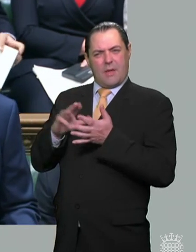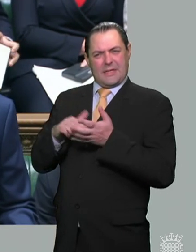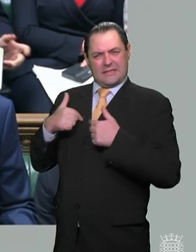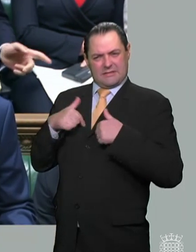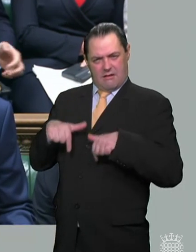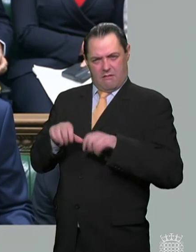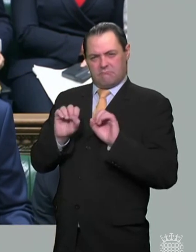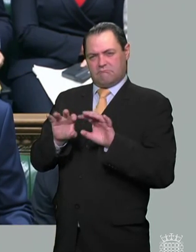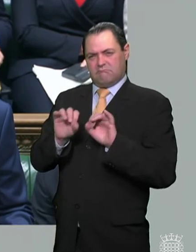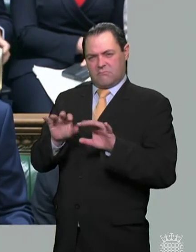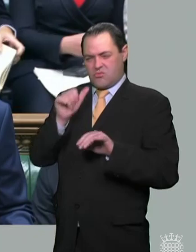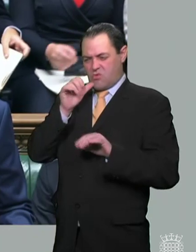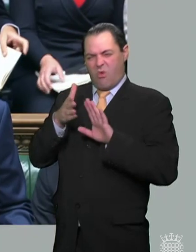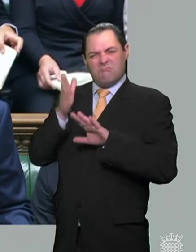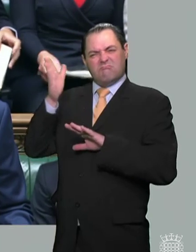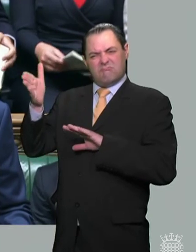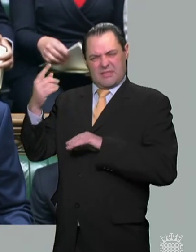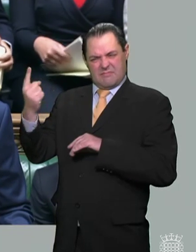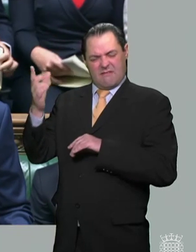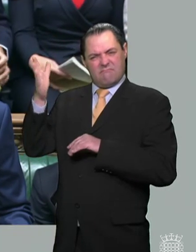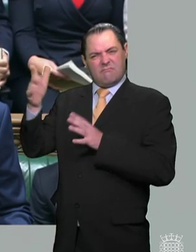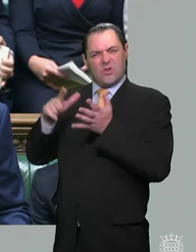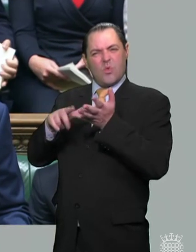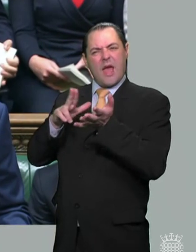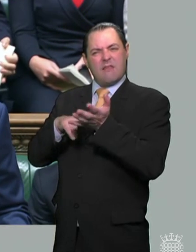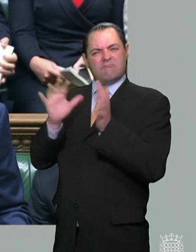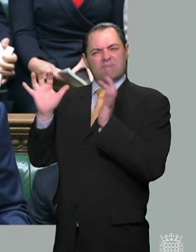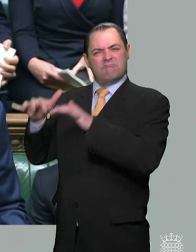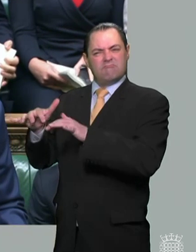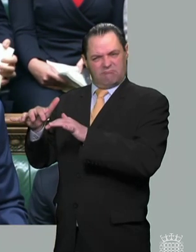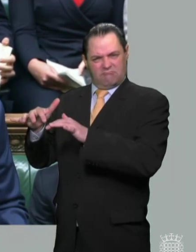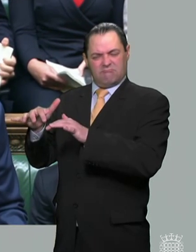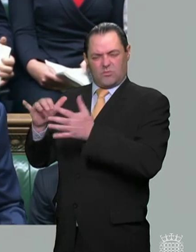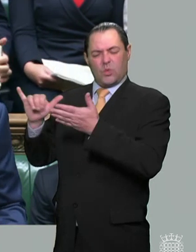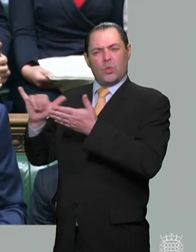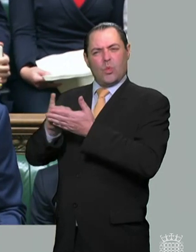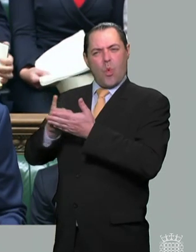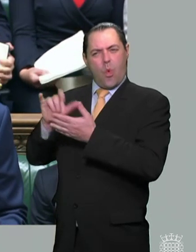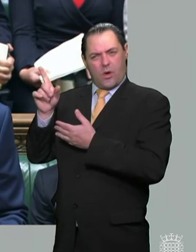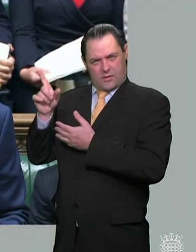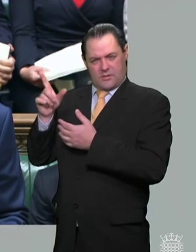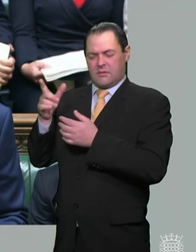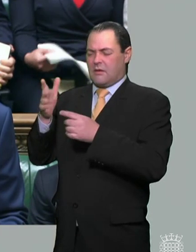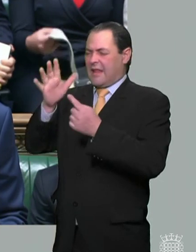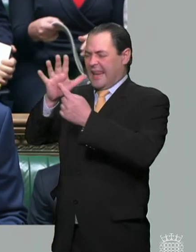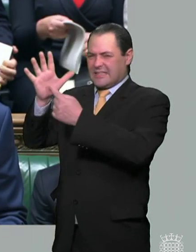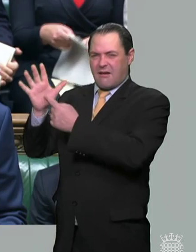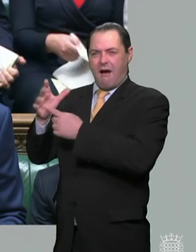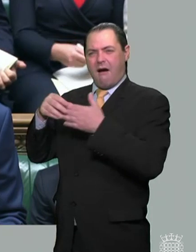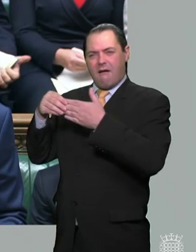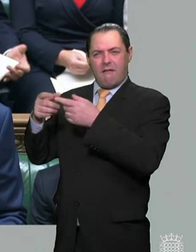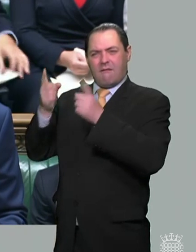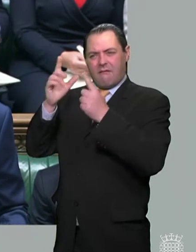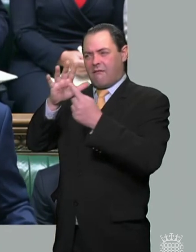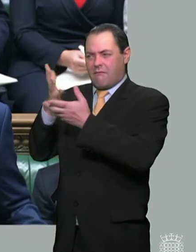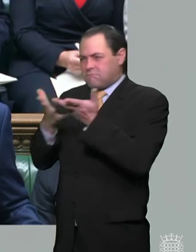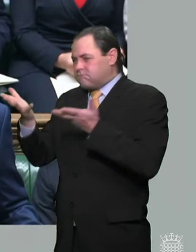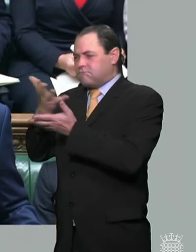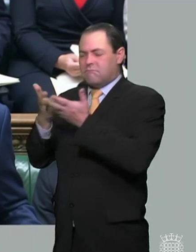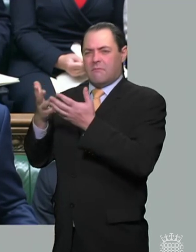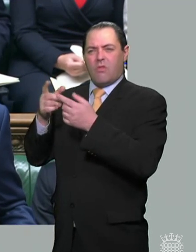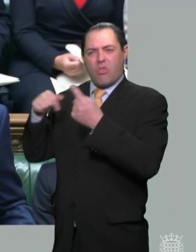As the House will know, he has been at the United Nations General Assembly in New York, where he has held meetings with world leaders, in particular leaders from countries vulnerable to climate change.